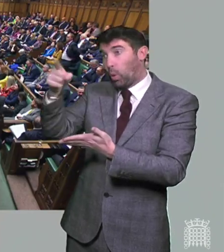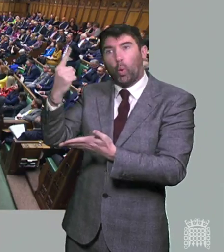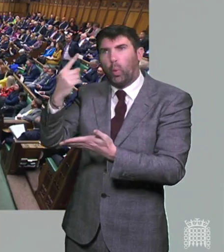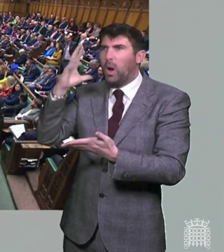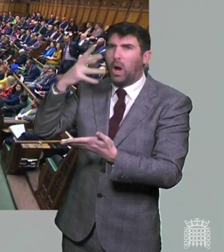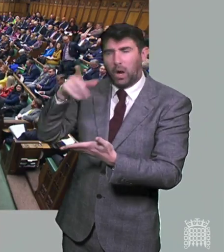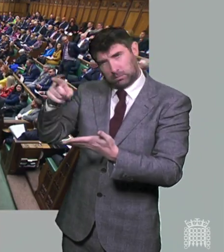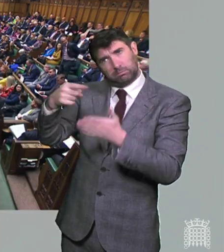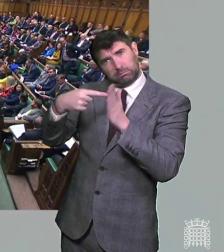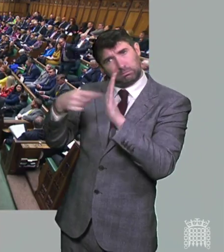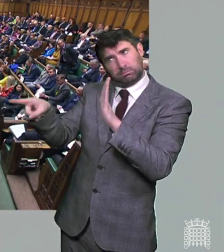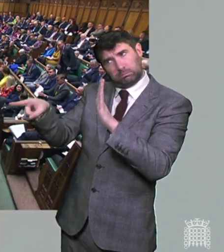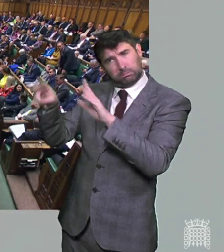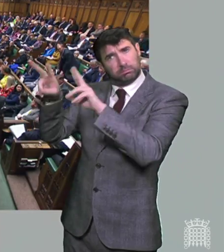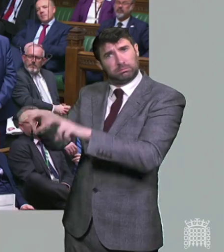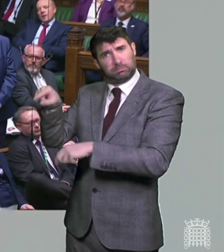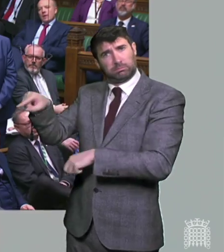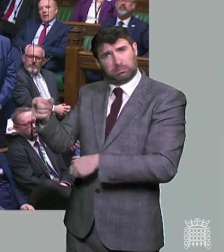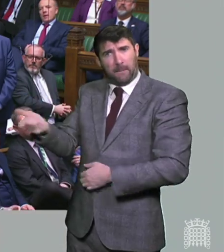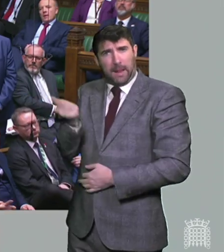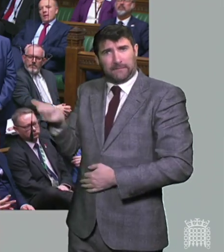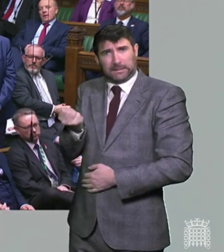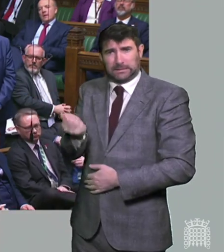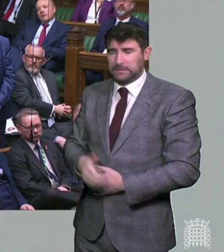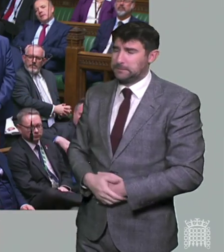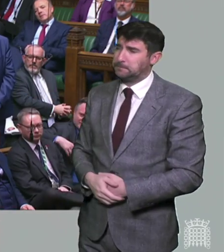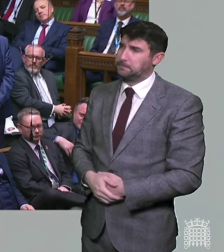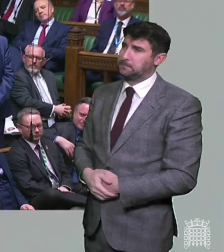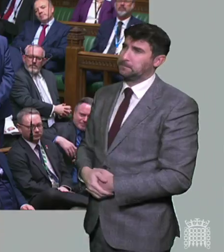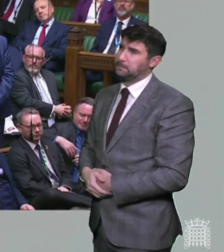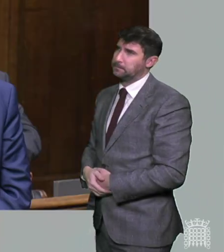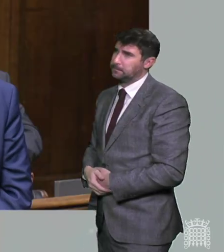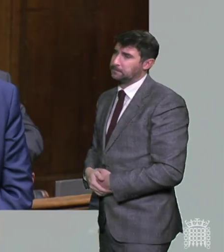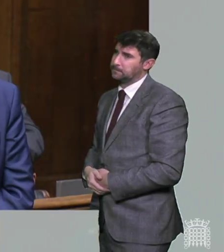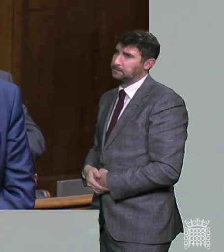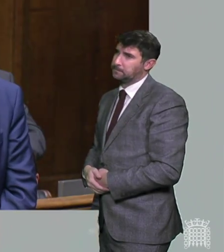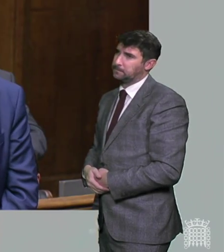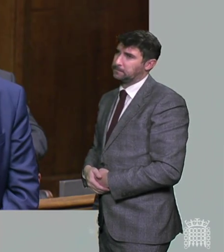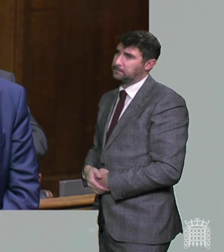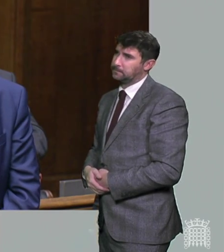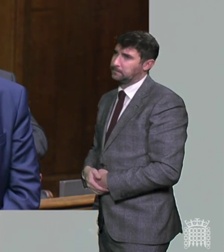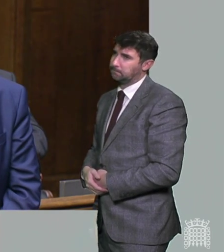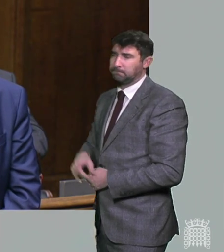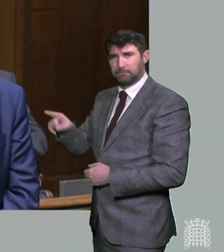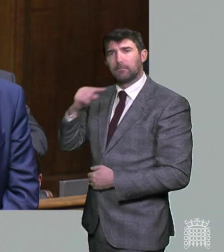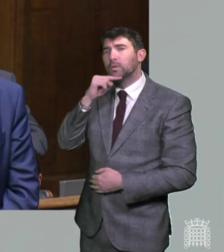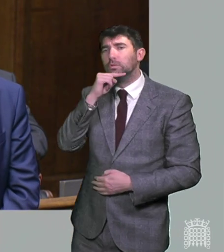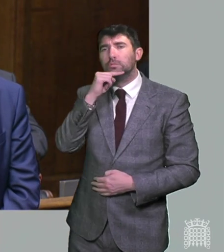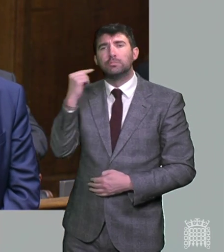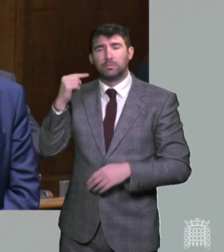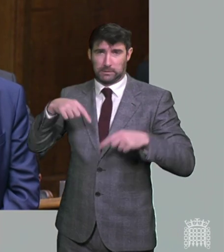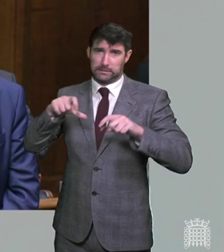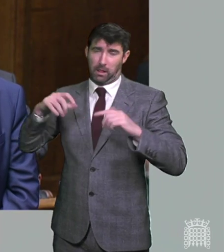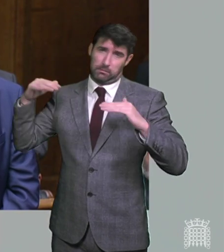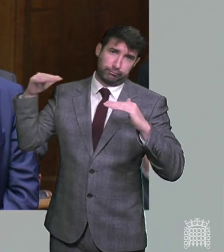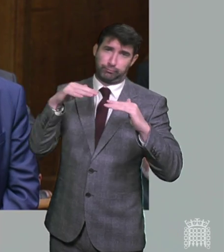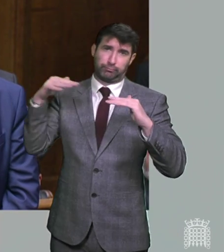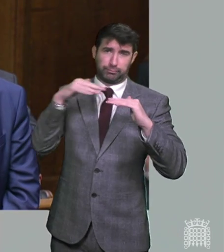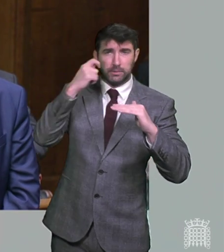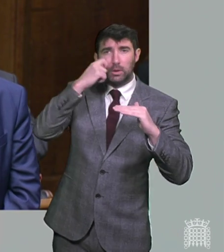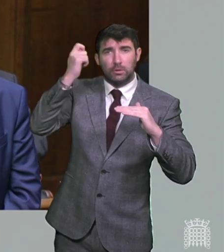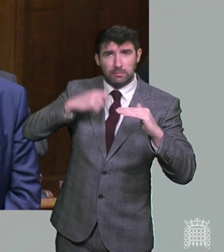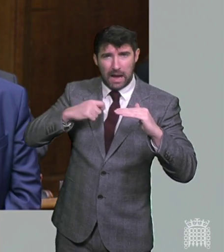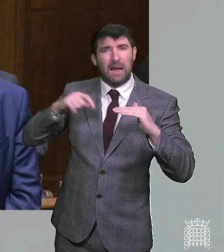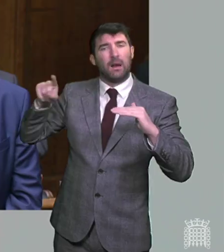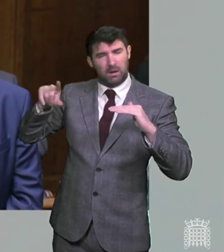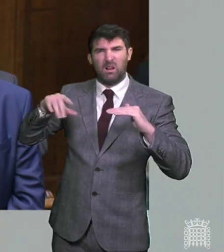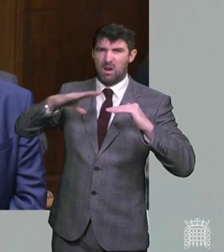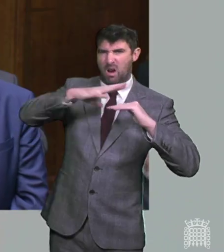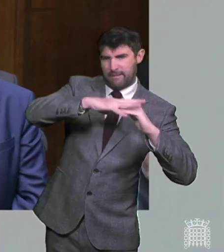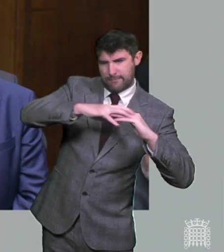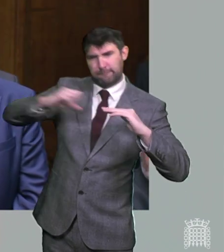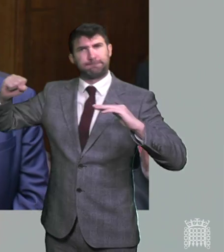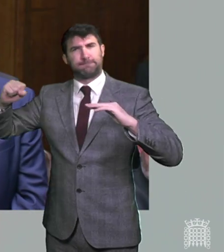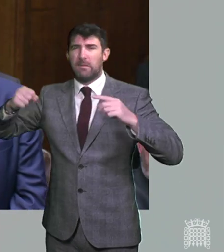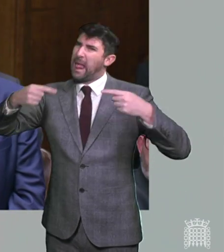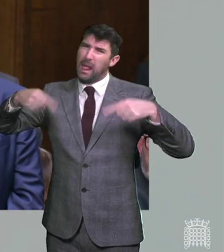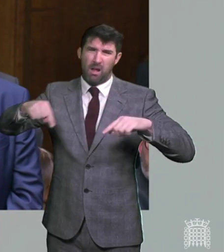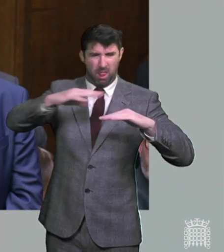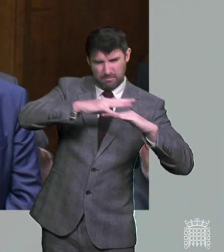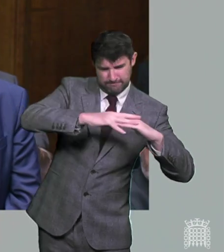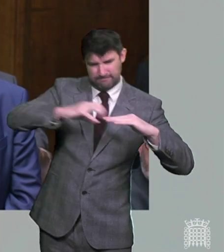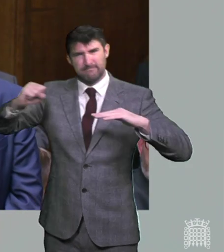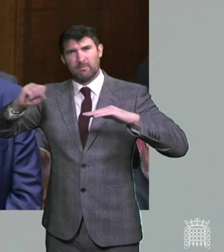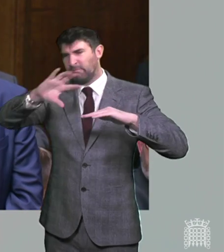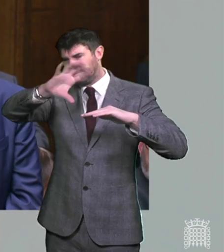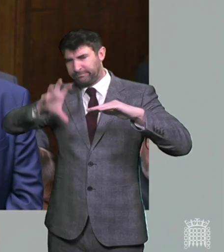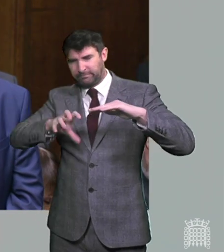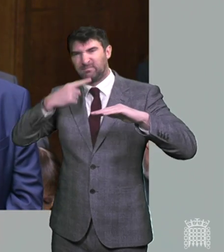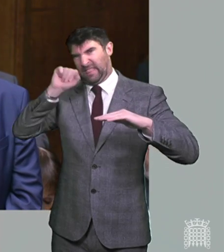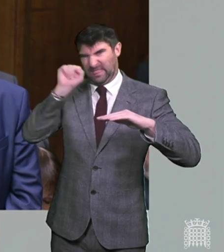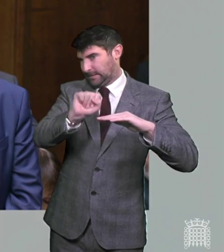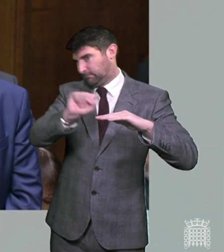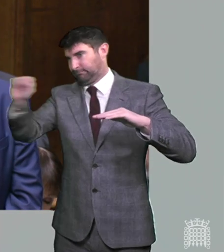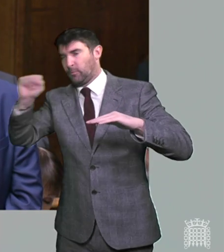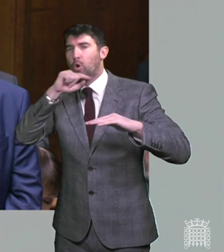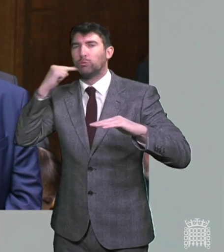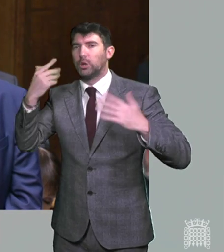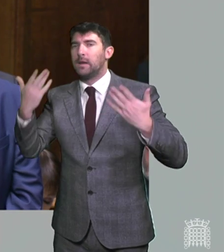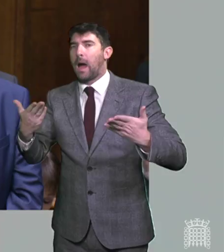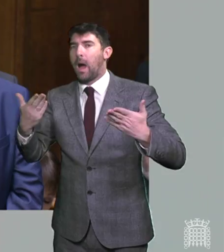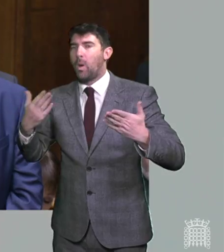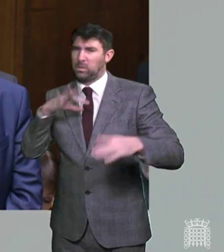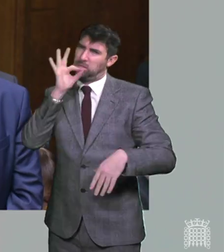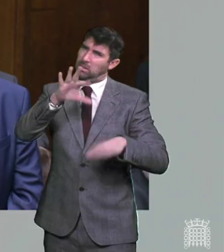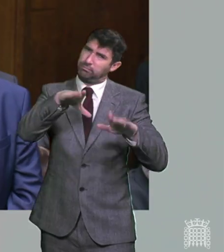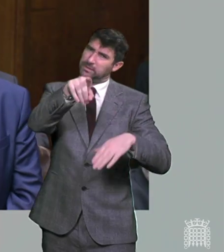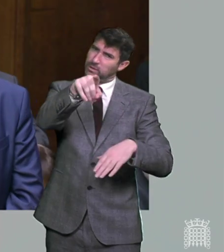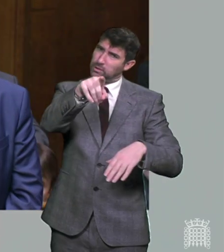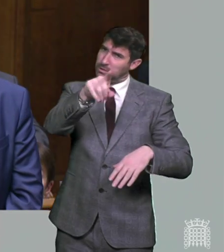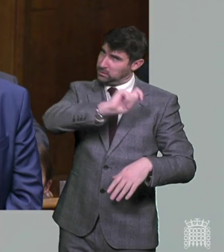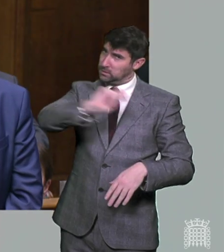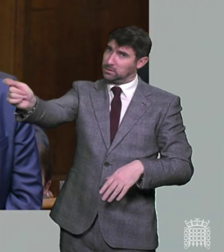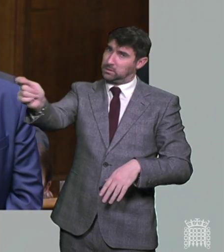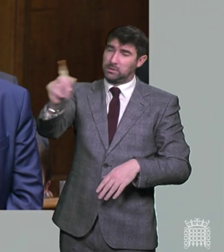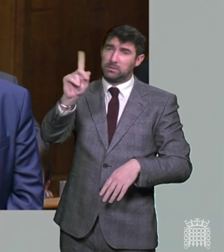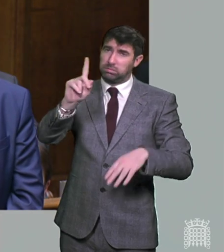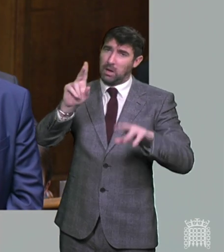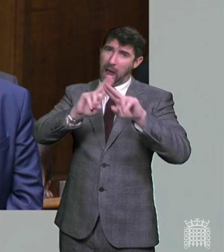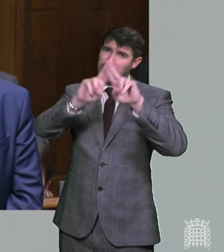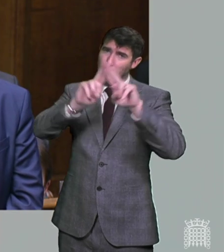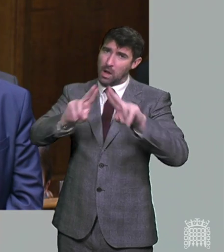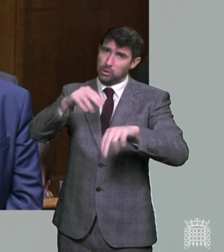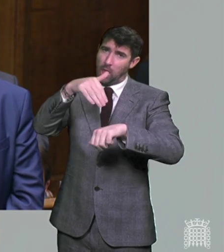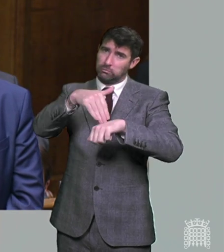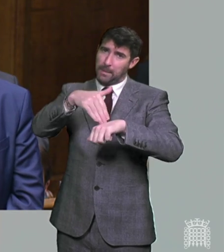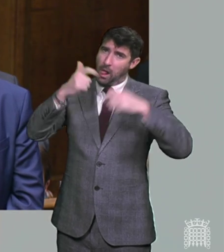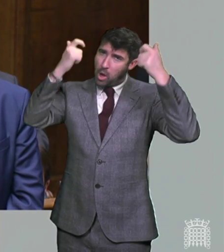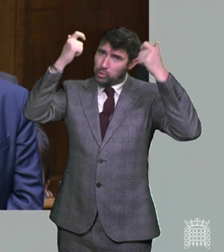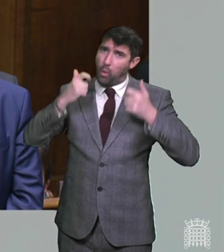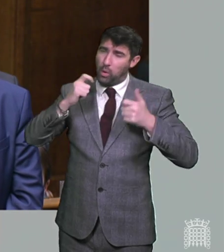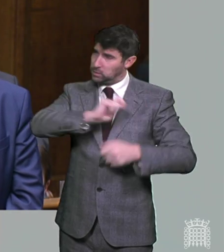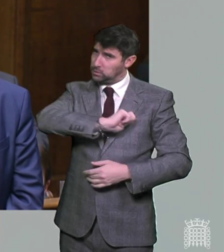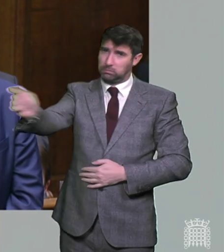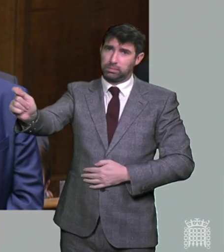Given the continued Russian invasion and the now illegal annexation of parts of Ukraine, will the Prime Minister recommit his Government to pursuing the full and proper accountability, including through the International Criminal Court, of those who violate international law in territories that they occupy?